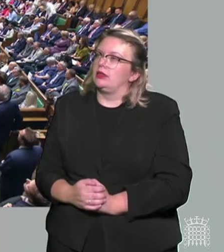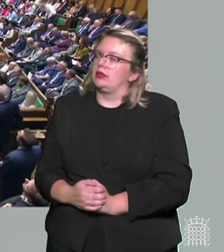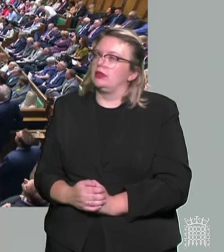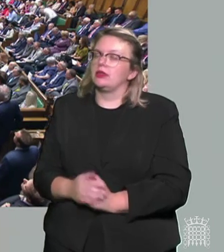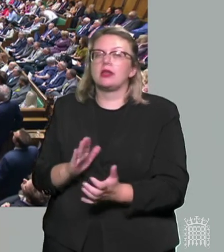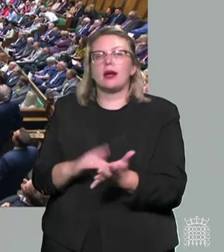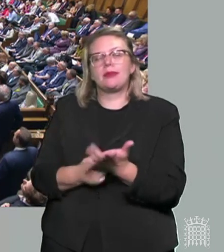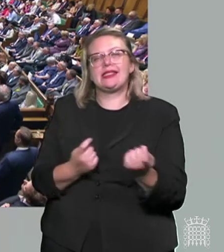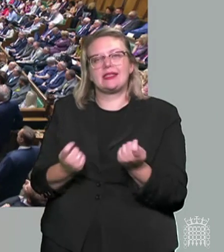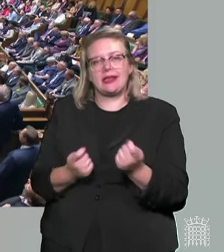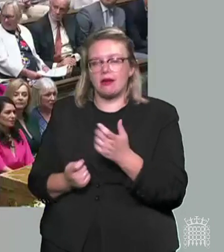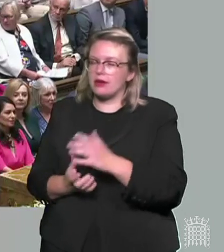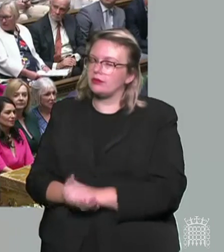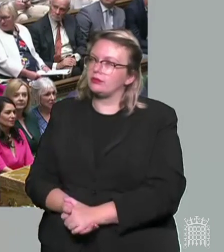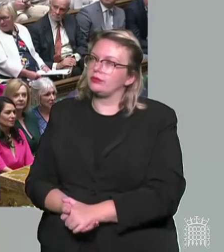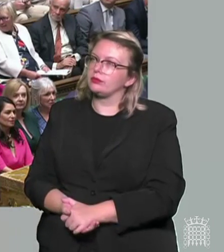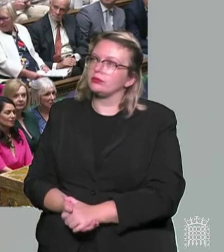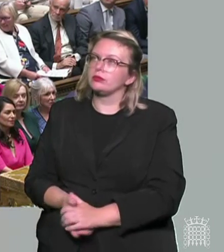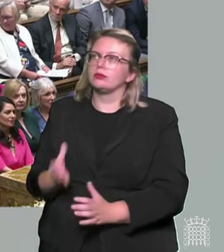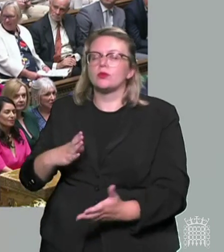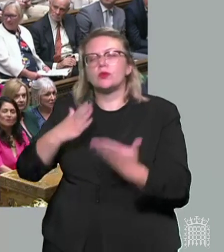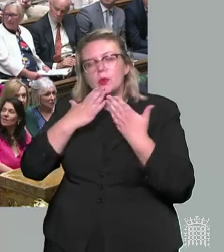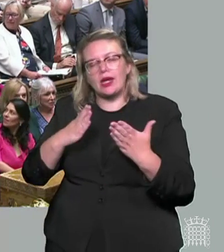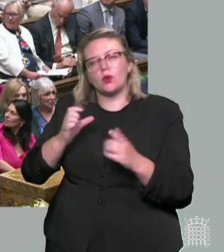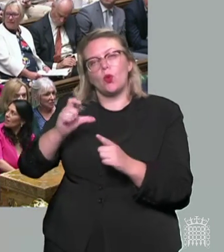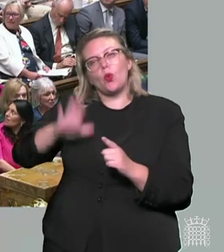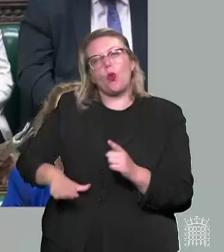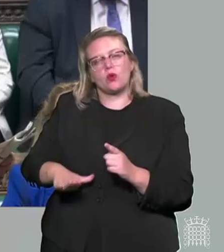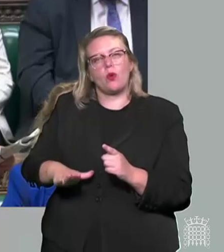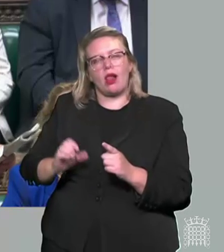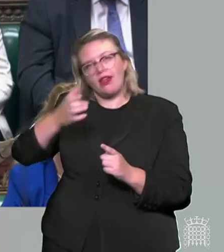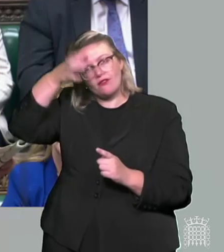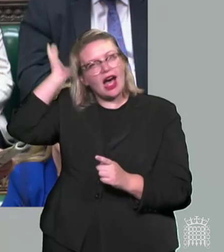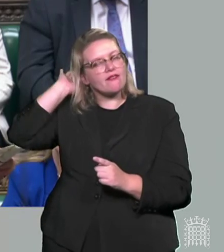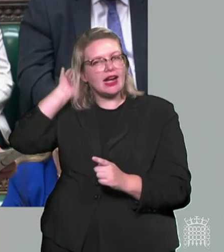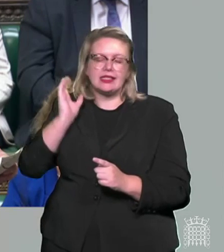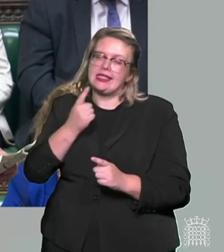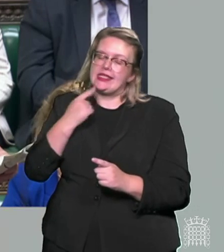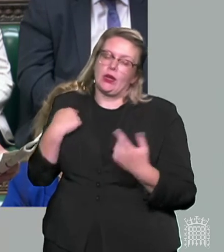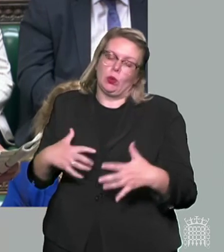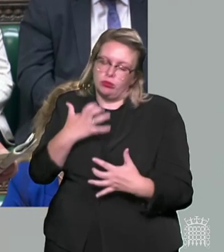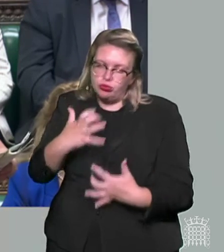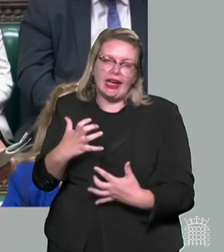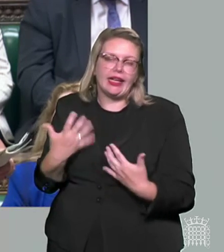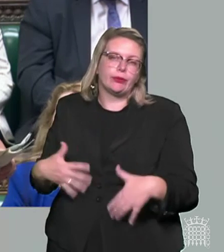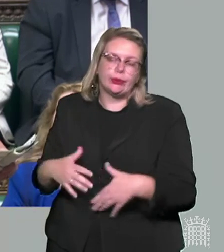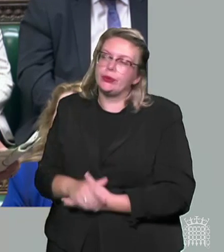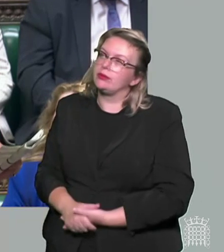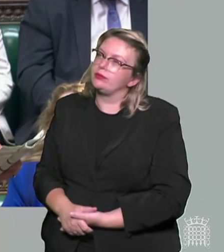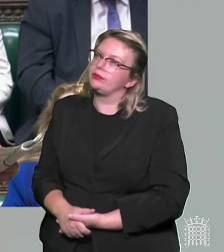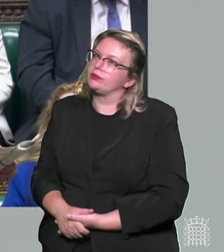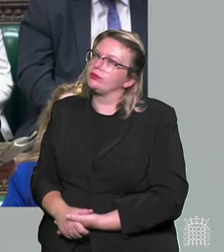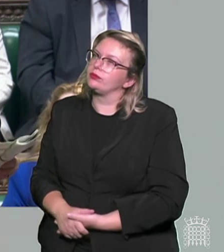May I place on the record my thanks particularly to the firefighters of Cornwall, who were also extremely busy and courageous yesterday?